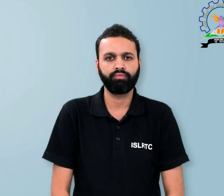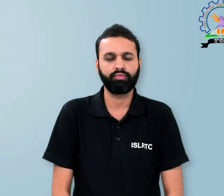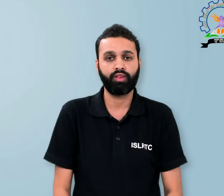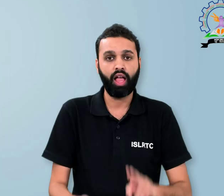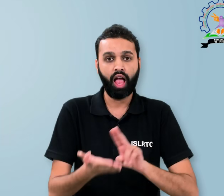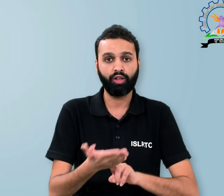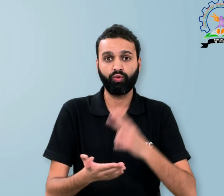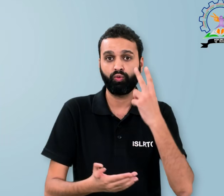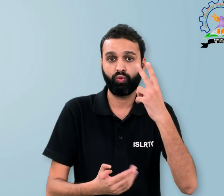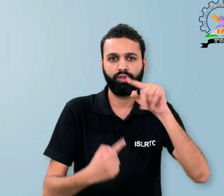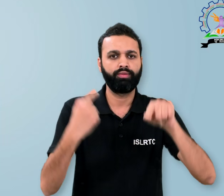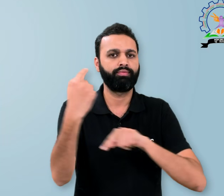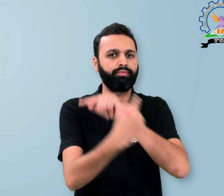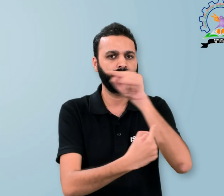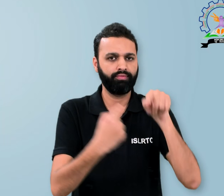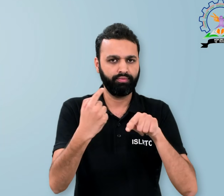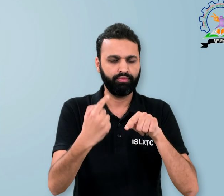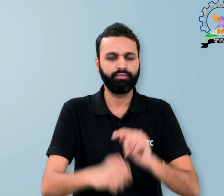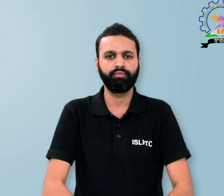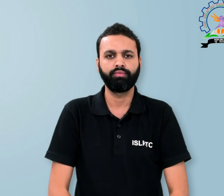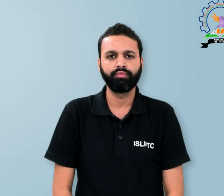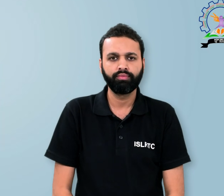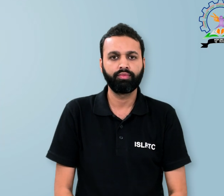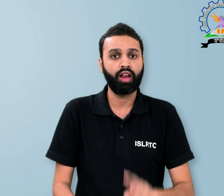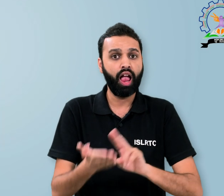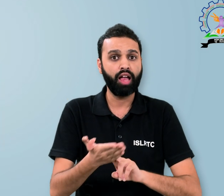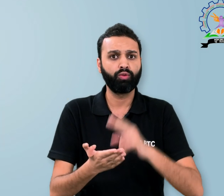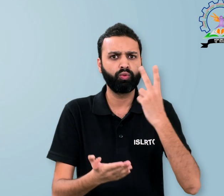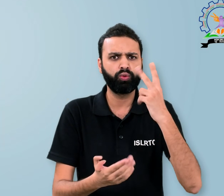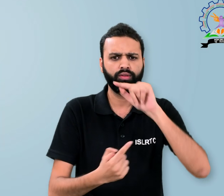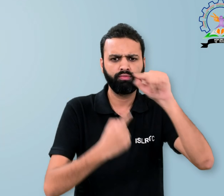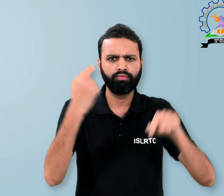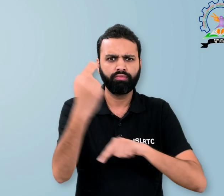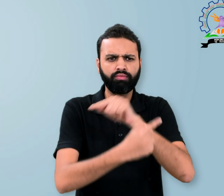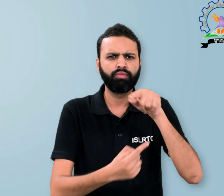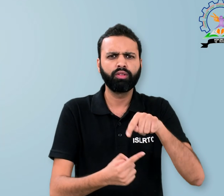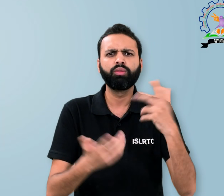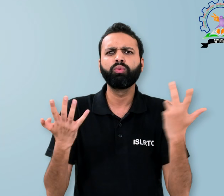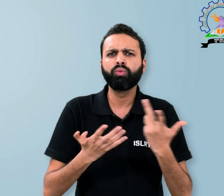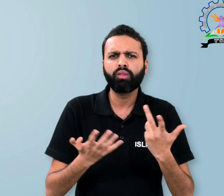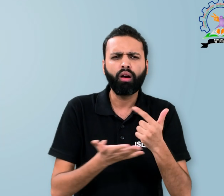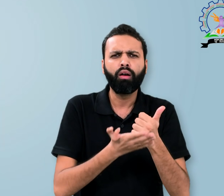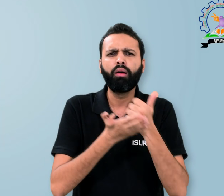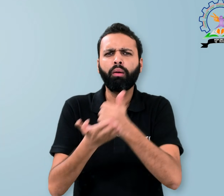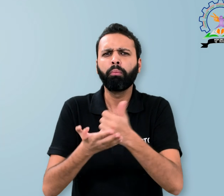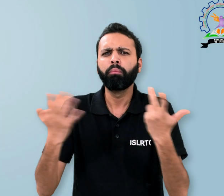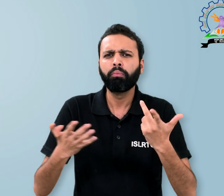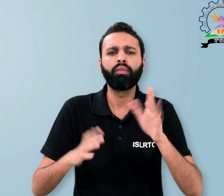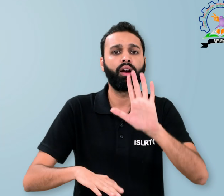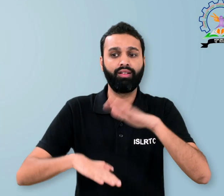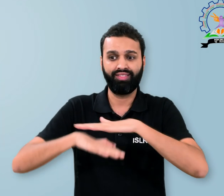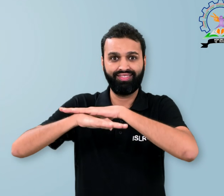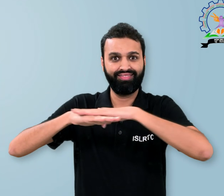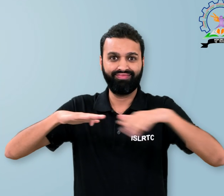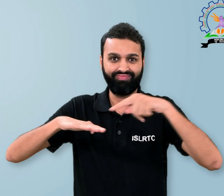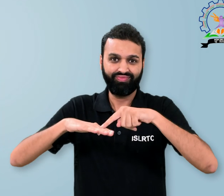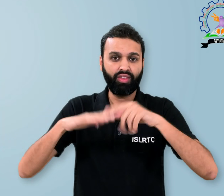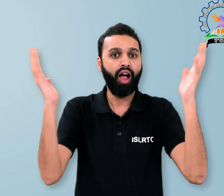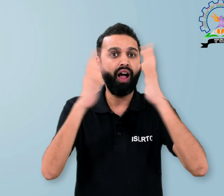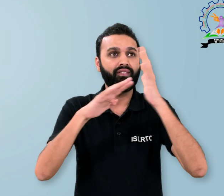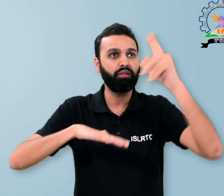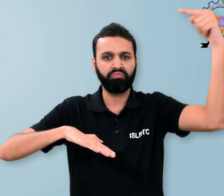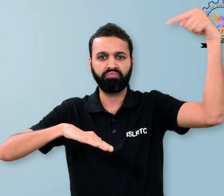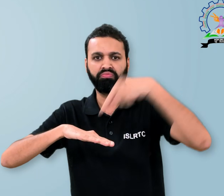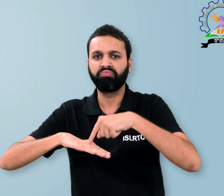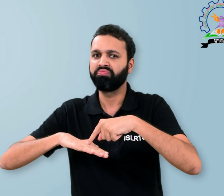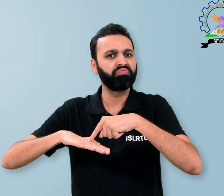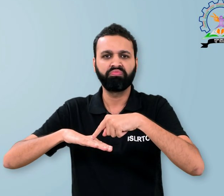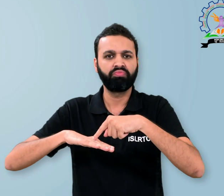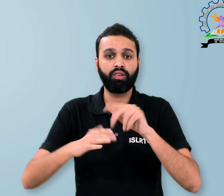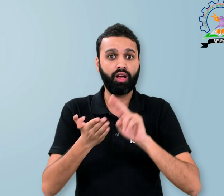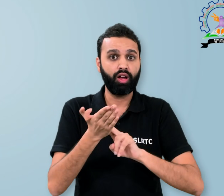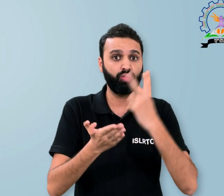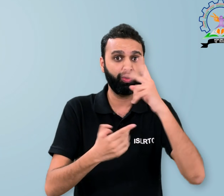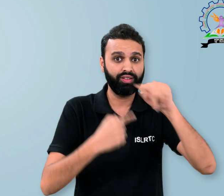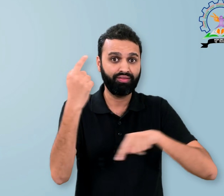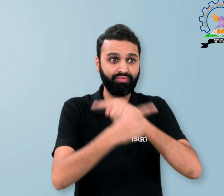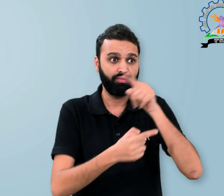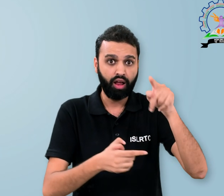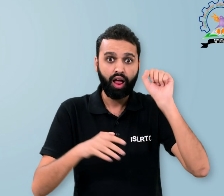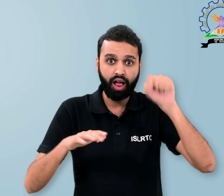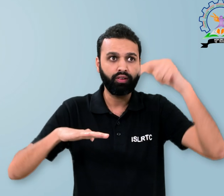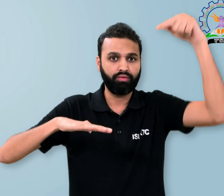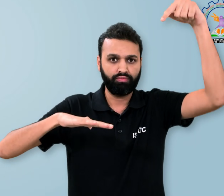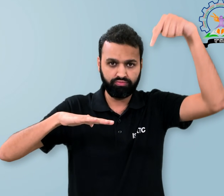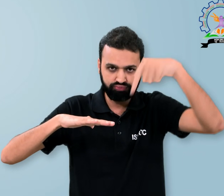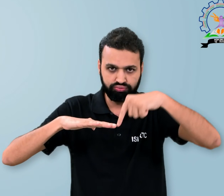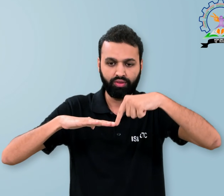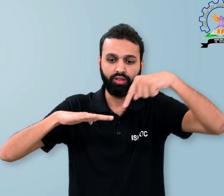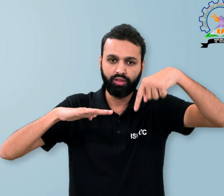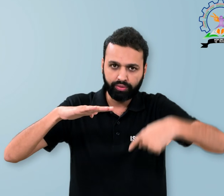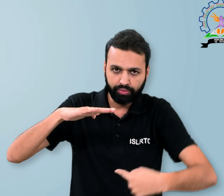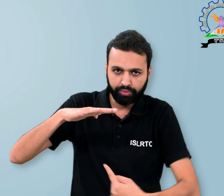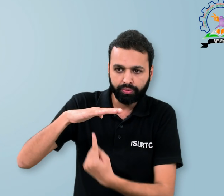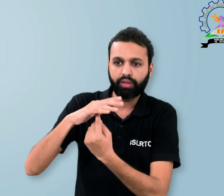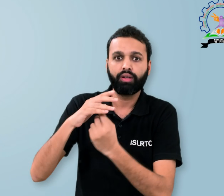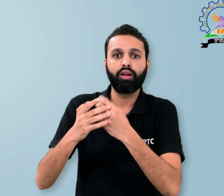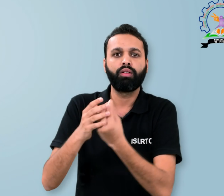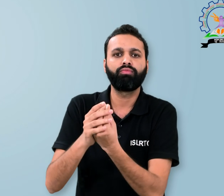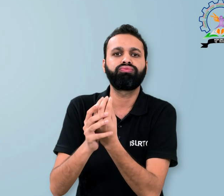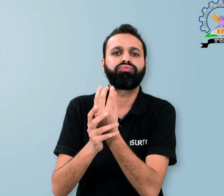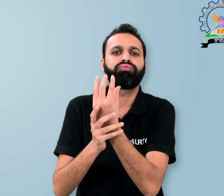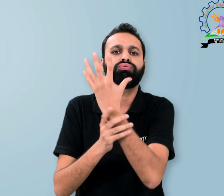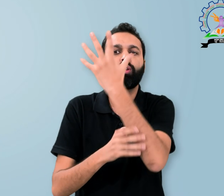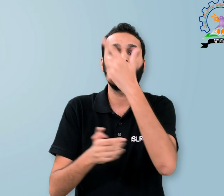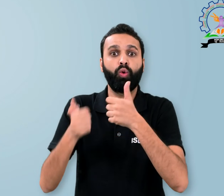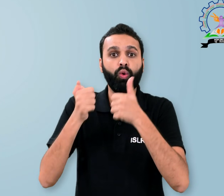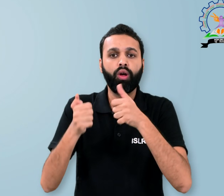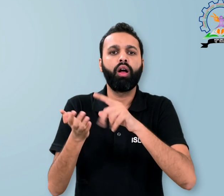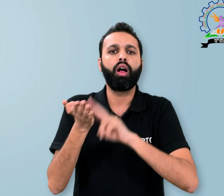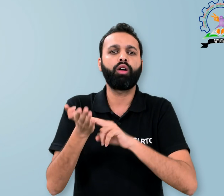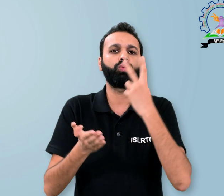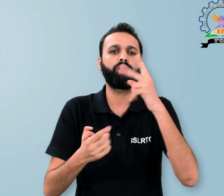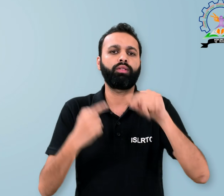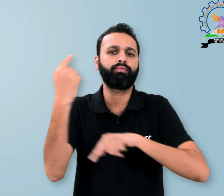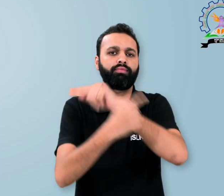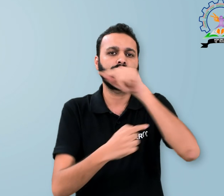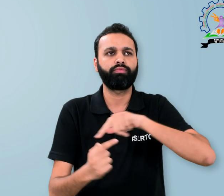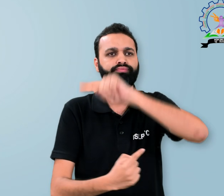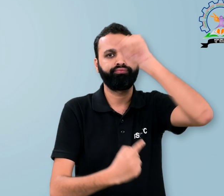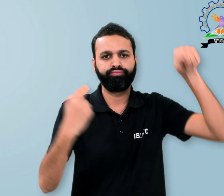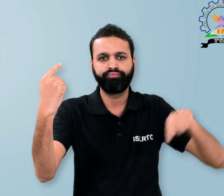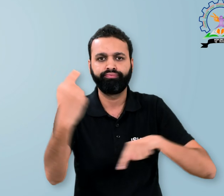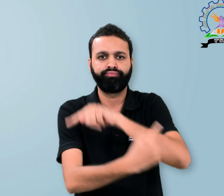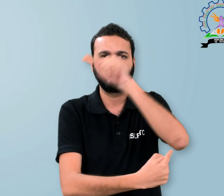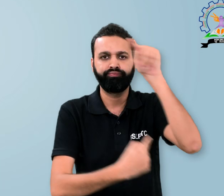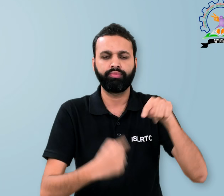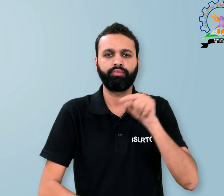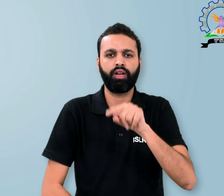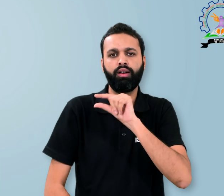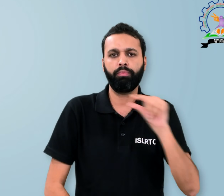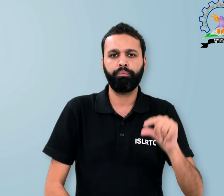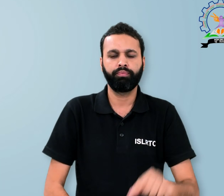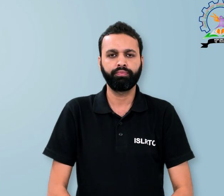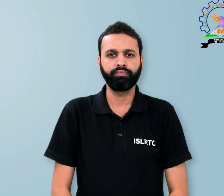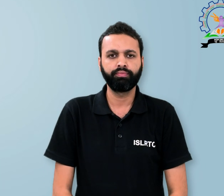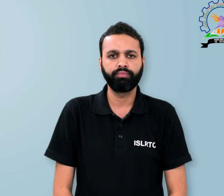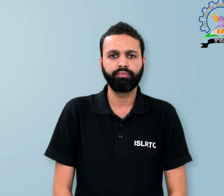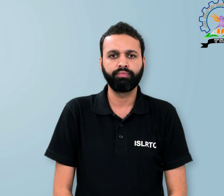Nitrogen Cycle The nitrogen cycle converts atmospheric nitrogen into forms usable by plants and other organisms. It moves nitrogen from the atmosphere to the soil, to organisms, and back to the atmosphere.